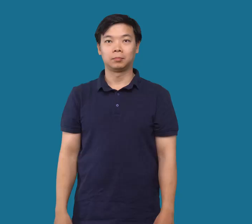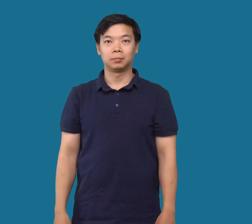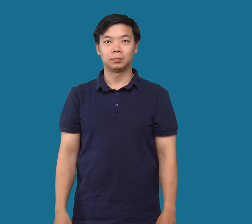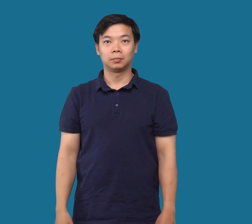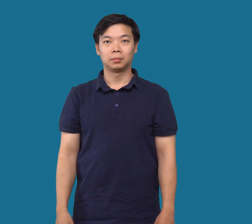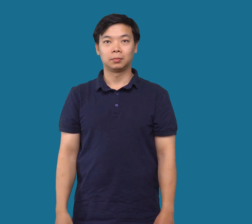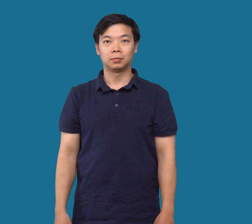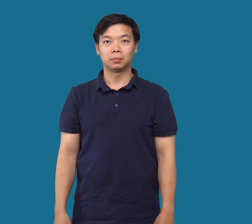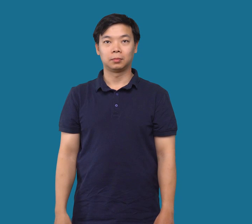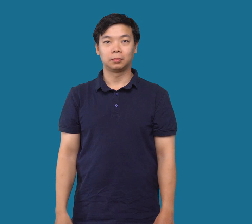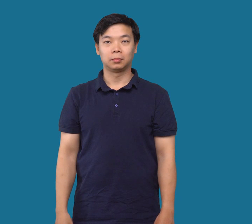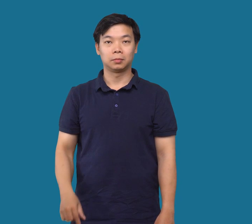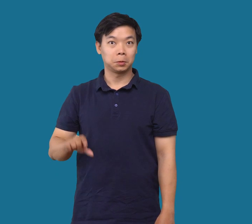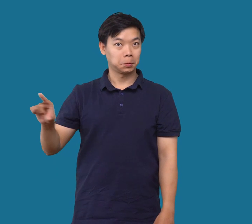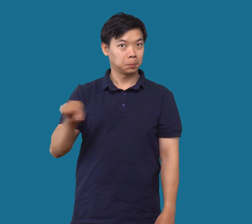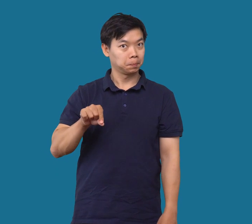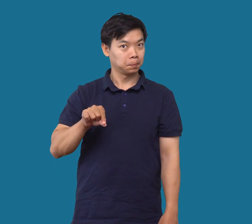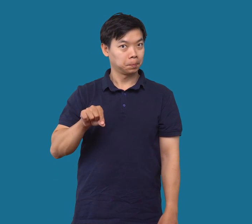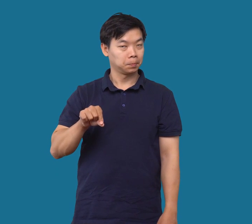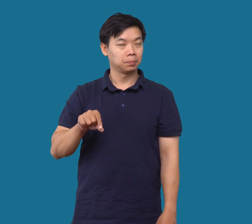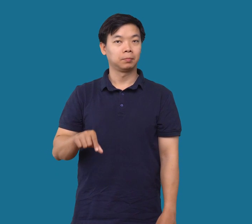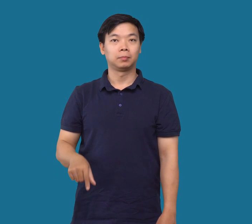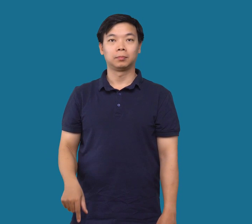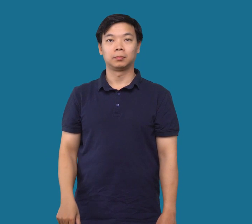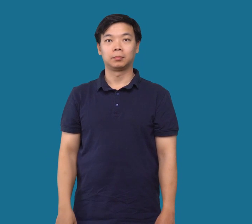cướp